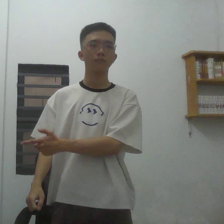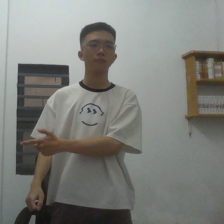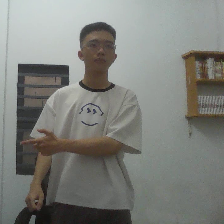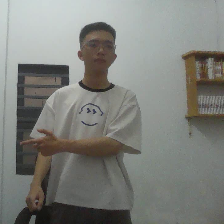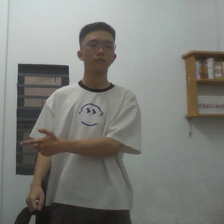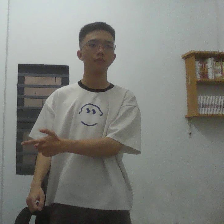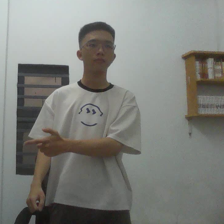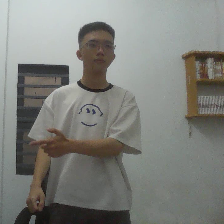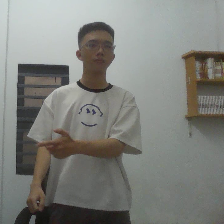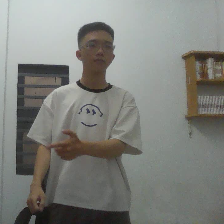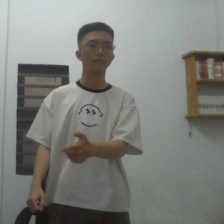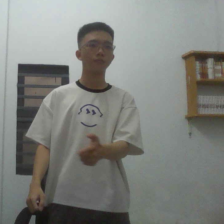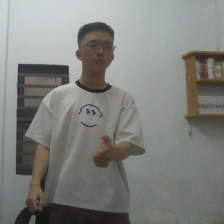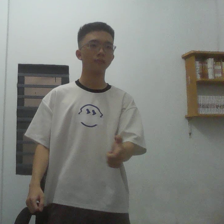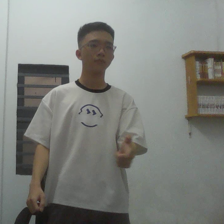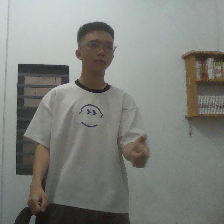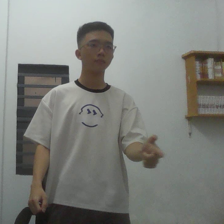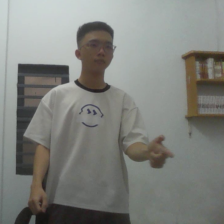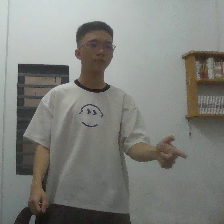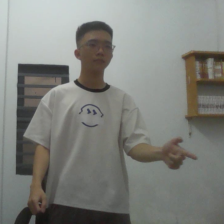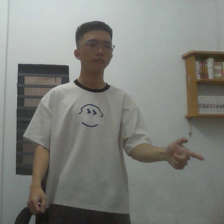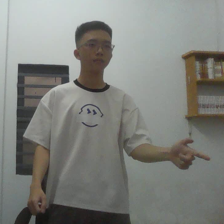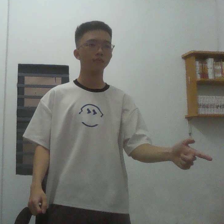cac ban